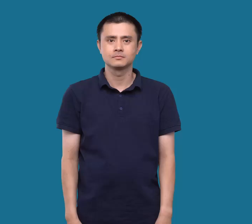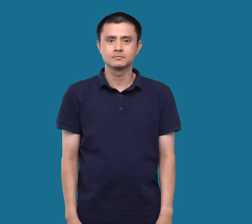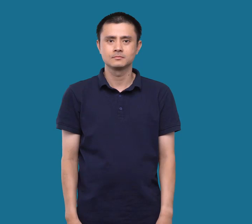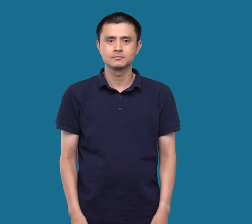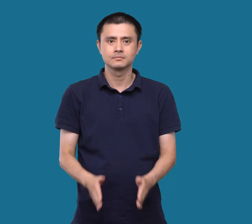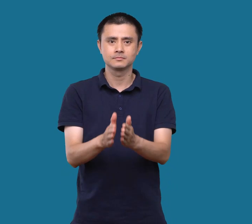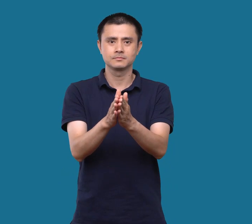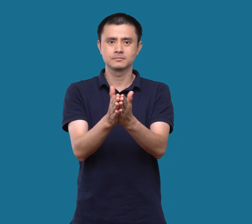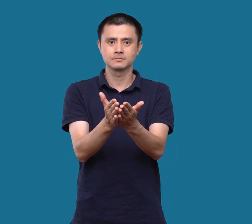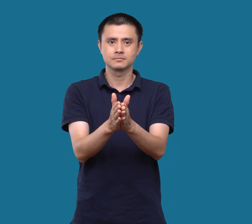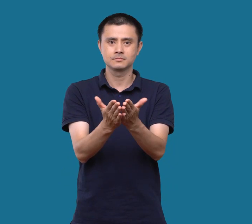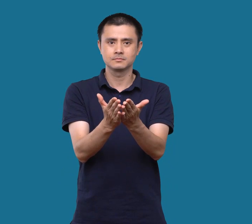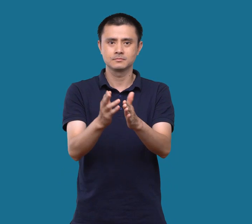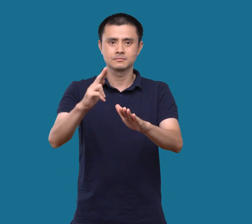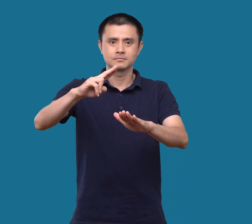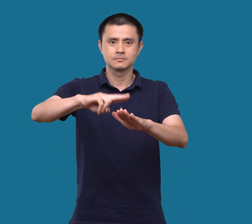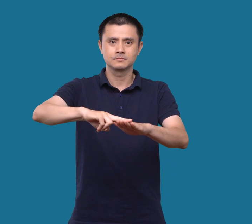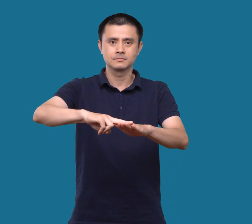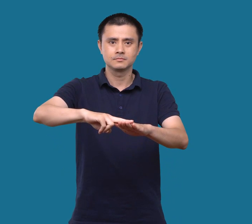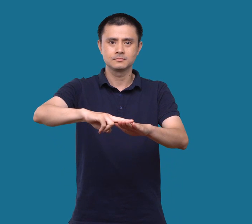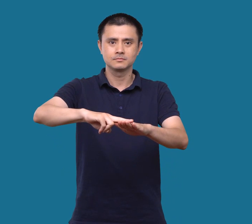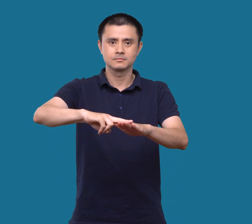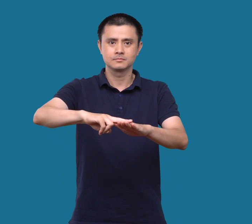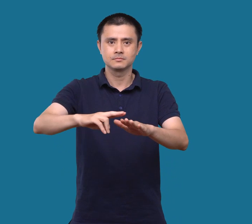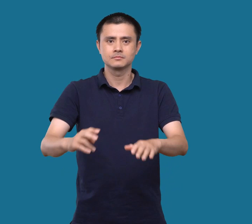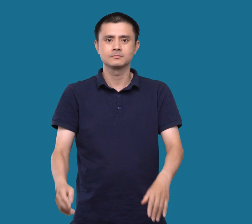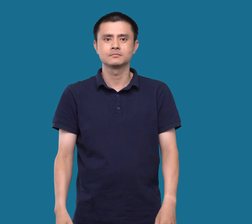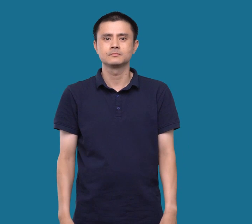nhãn vở